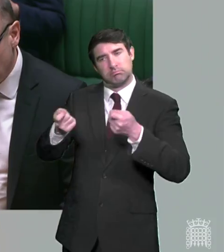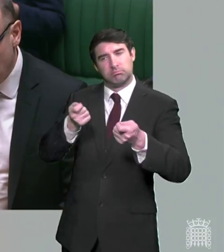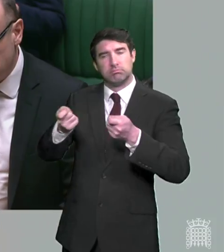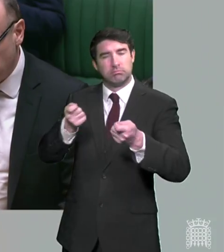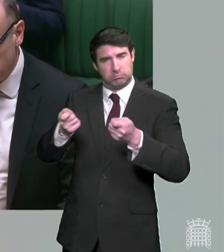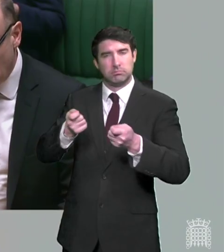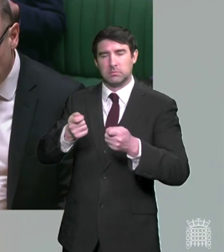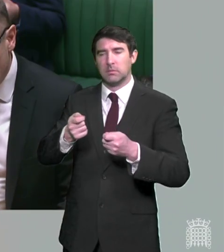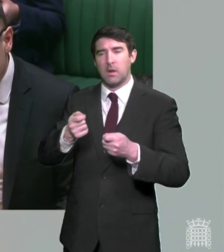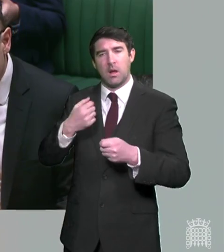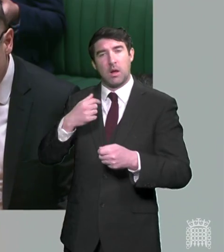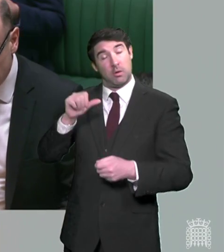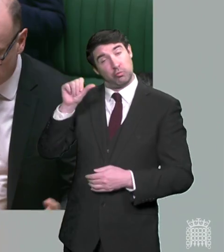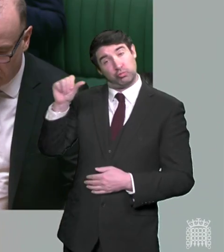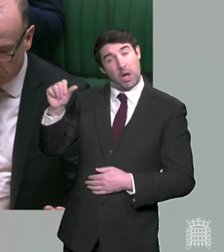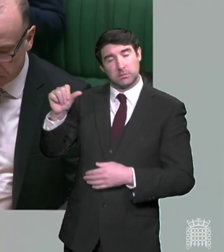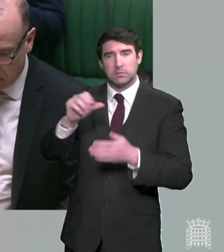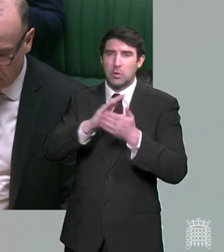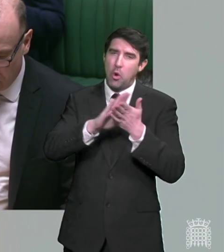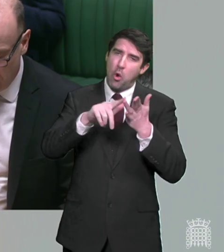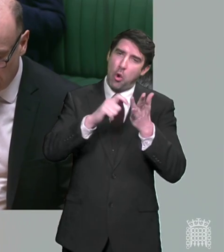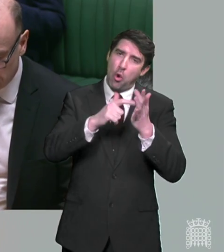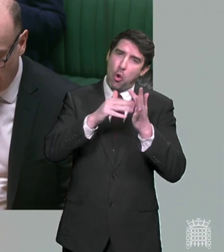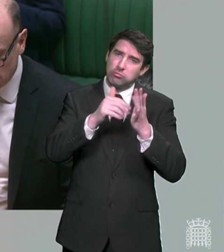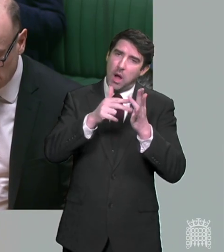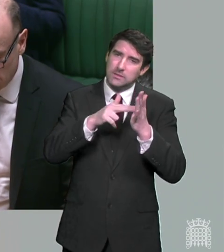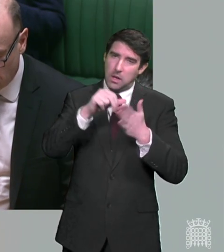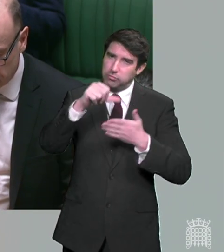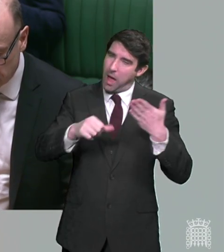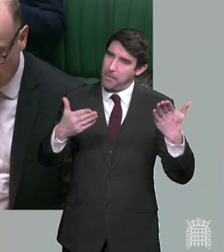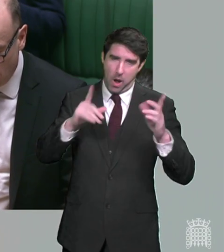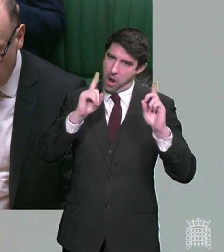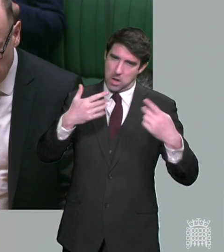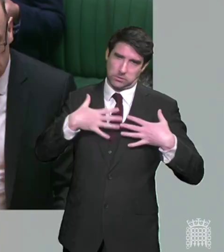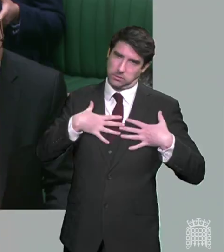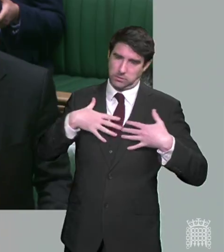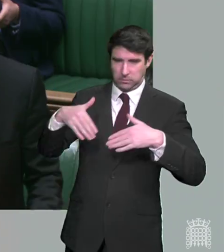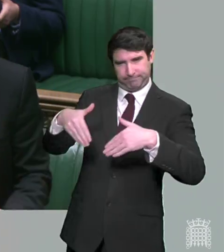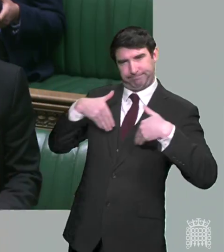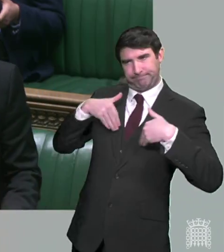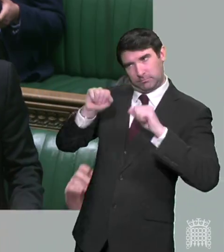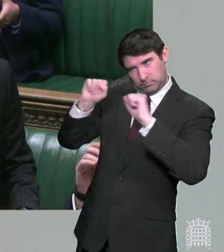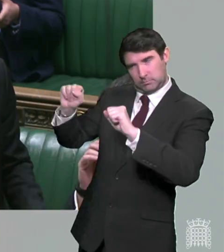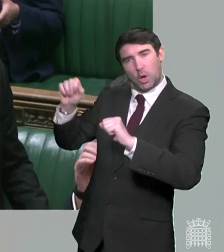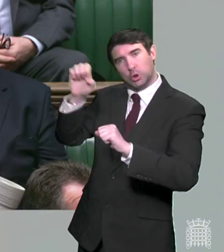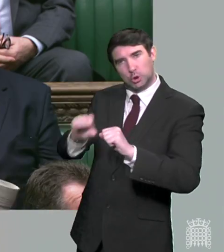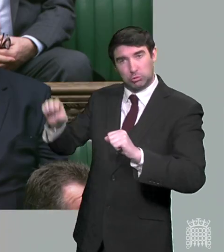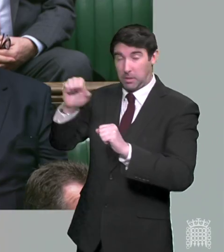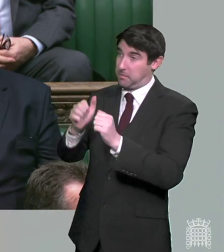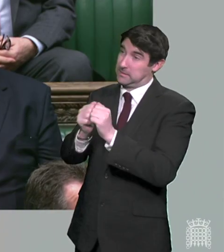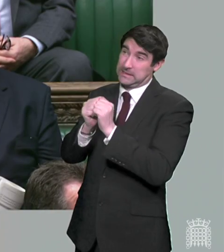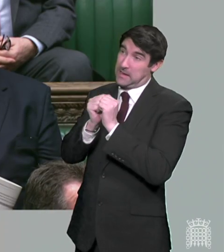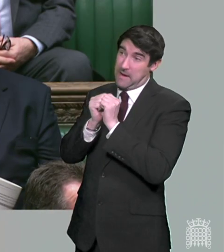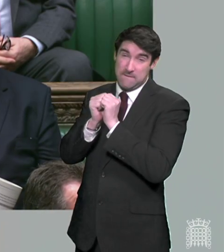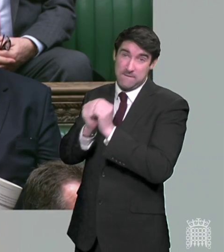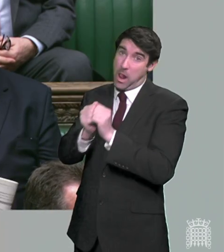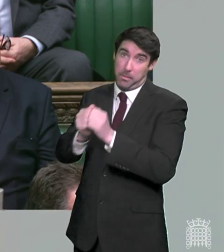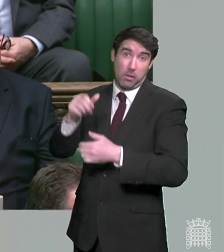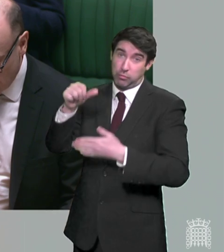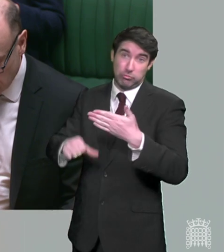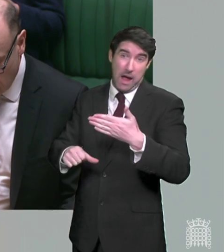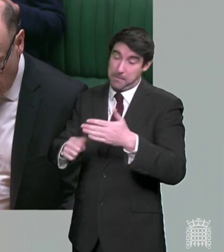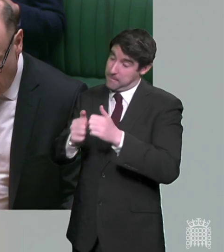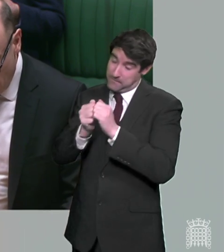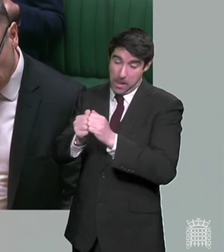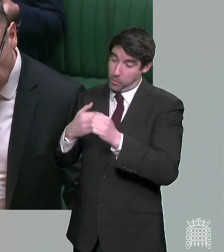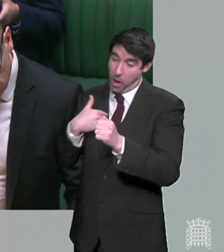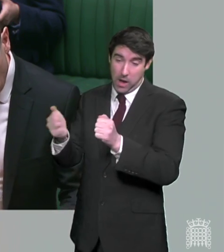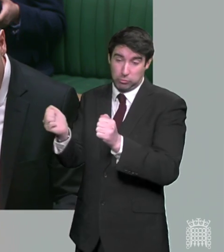He is absolutely right to point out that the Horizon programme, which we are unable to access at this point in time, is unbelievably valuable across the piece in the way that he states.